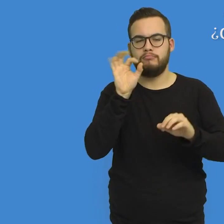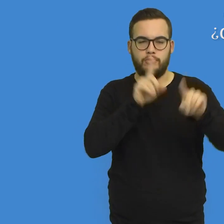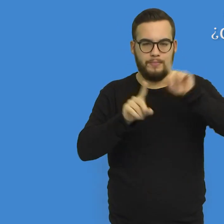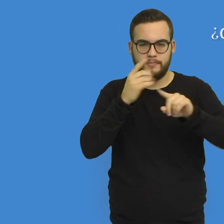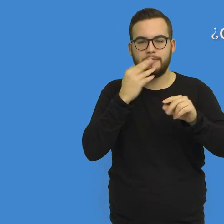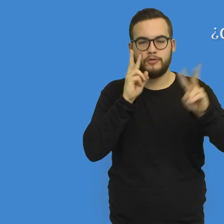problema